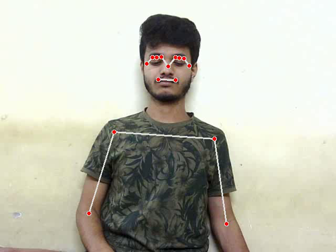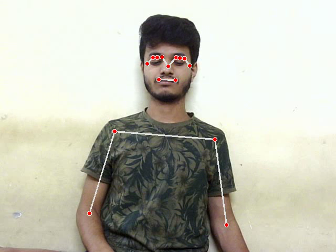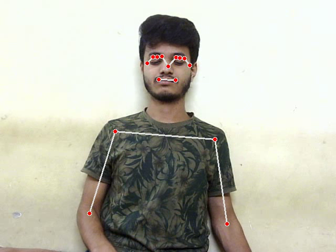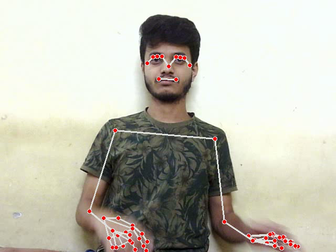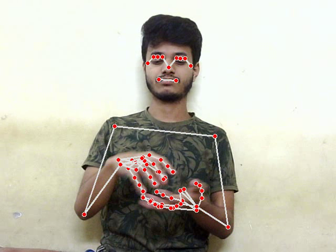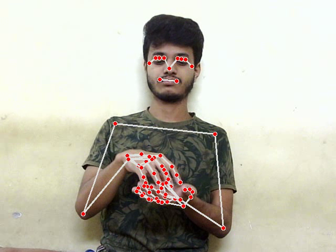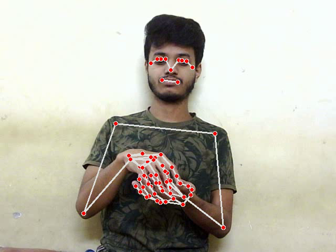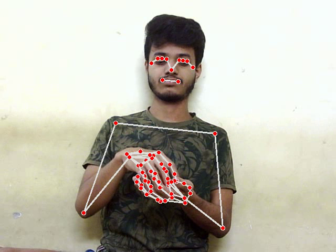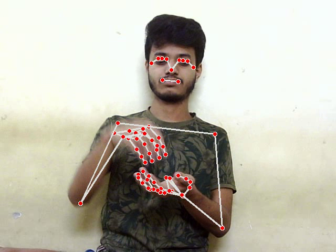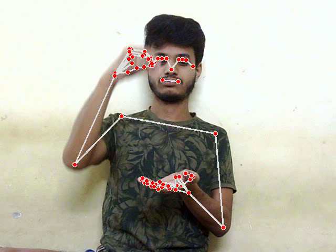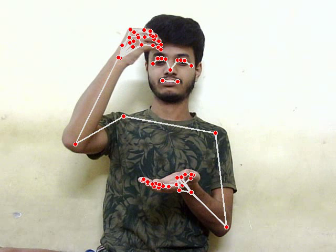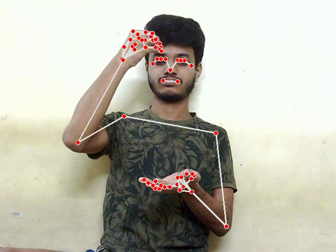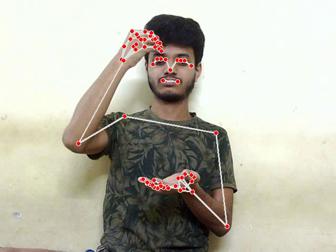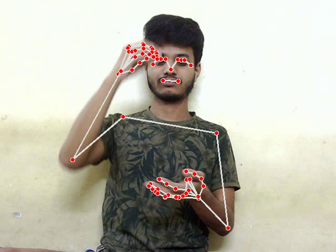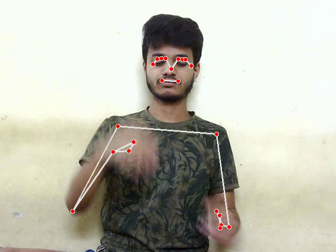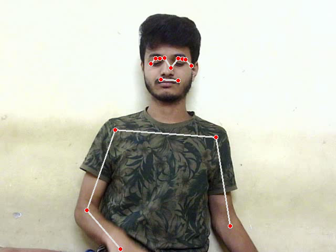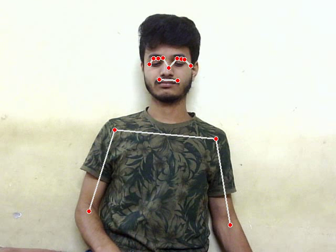learn